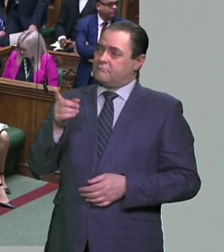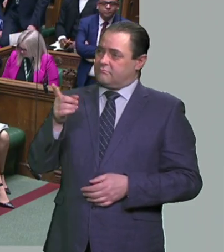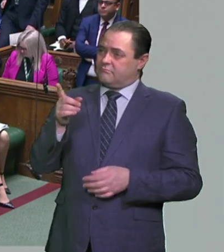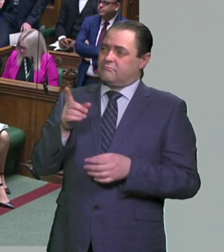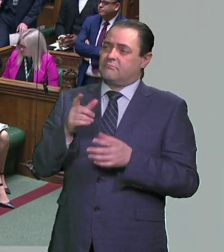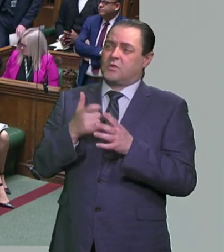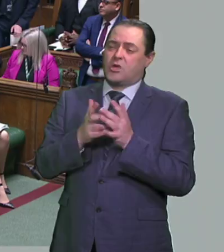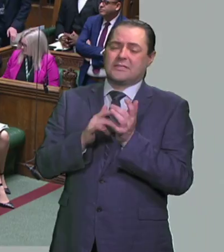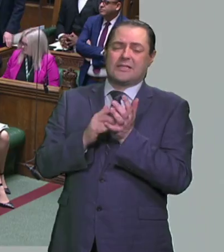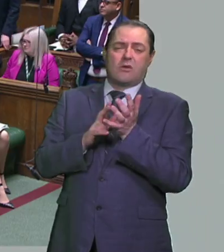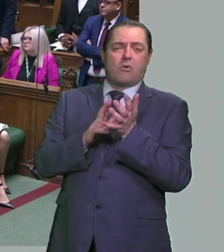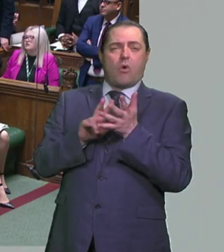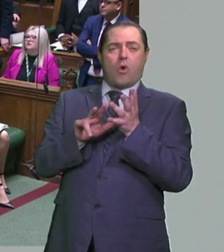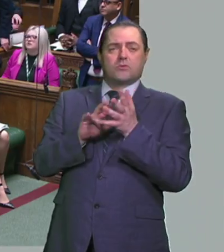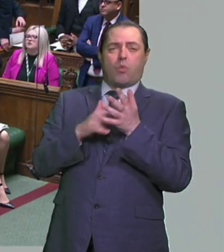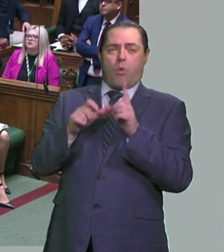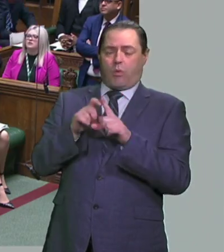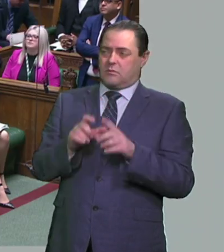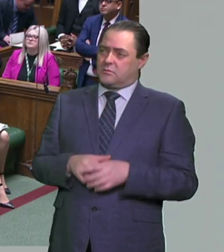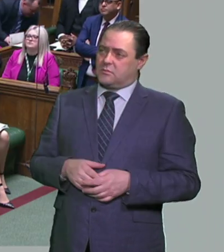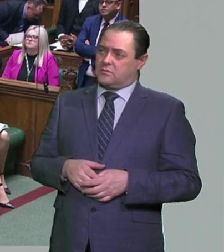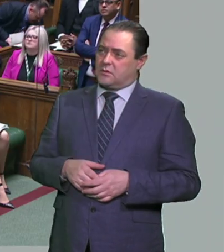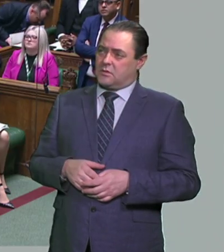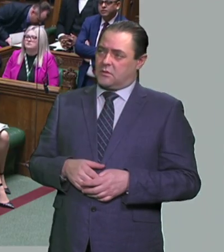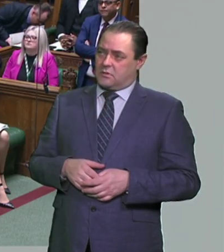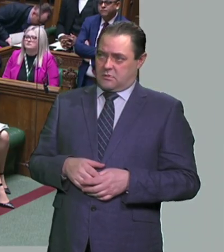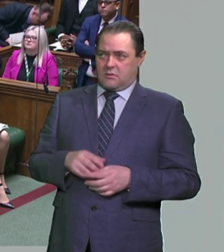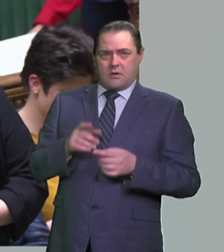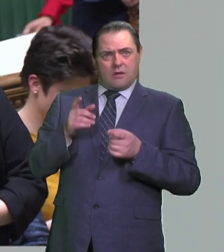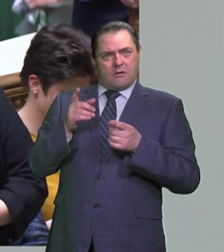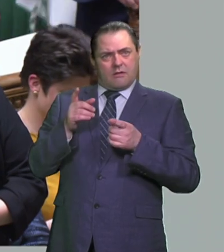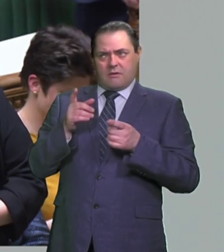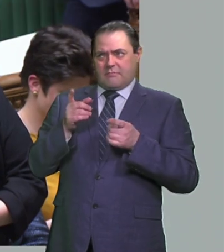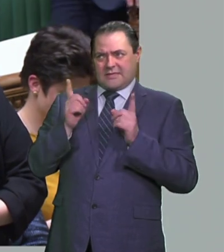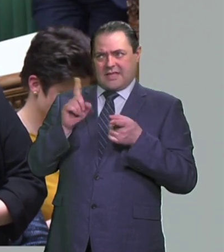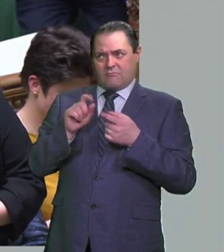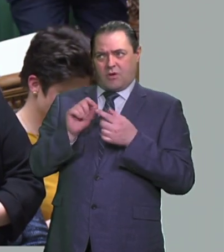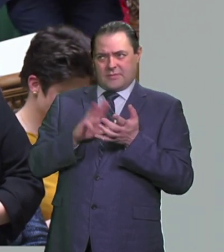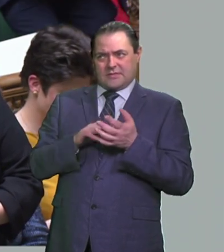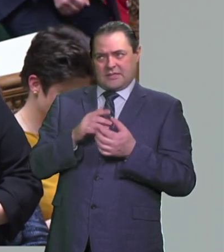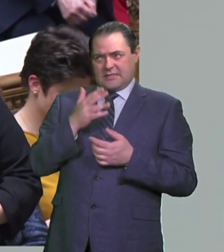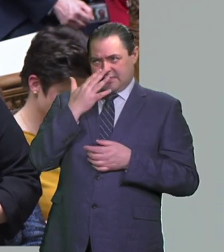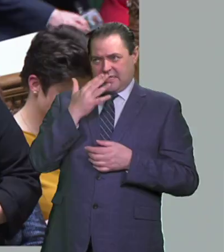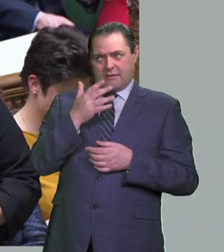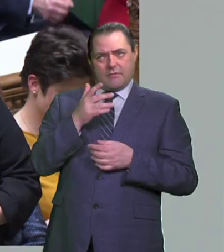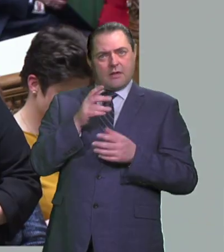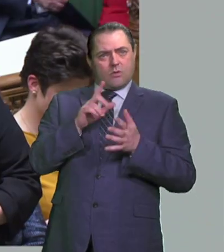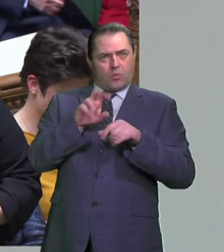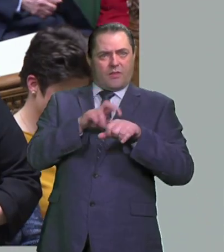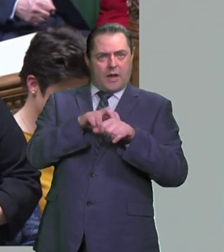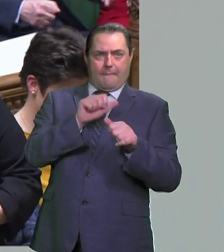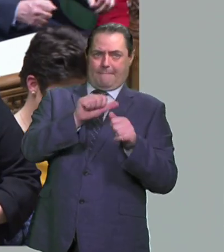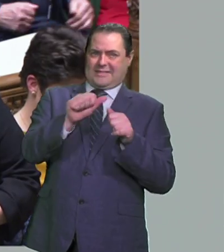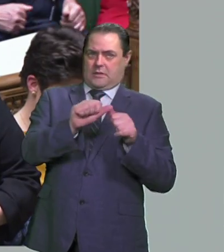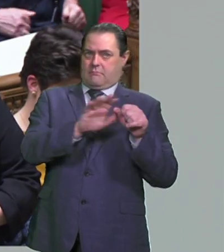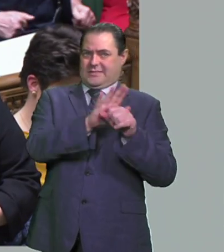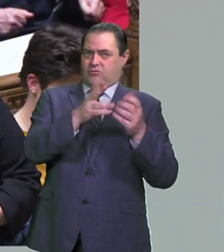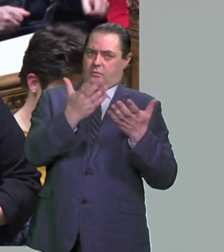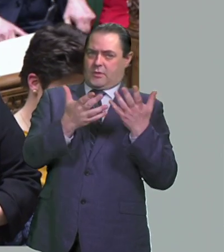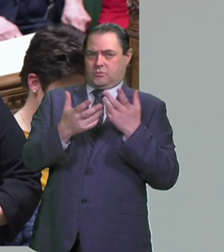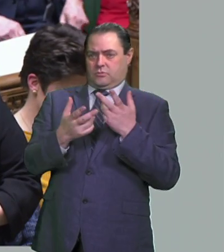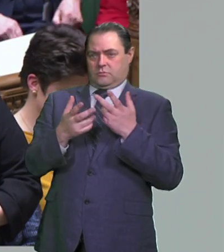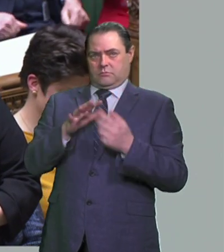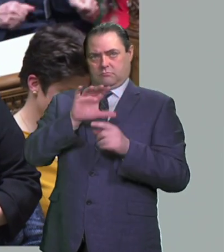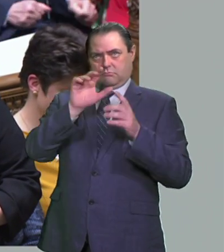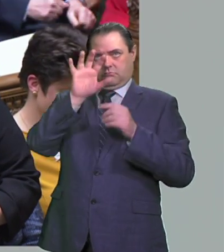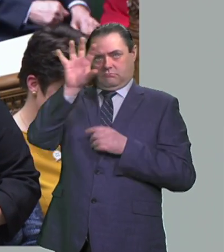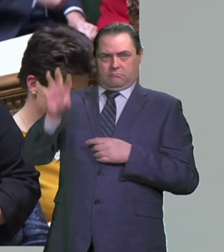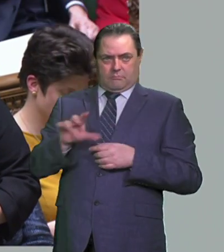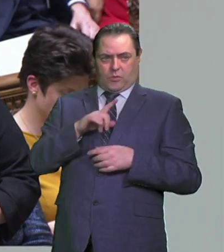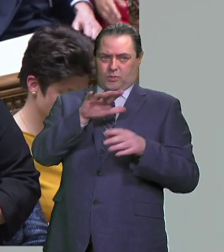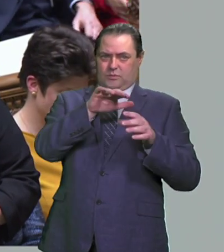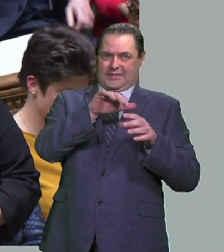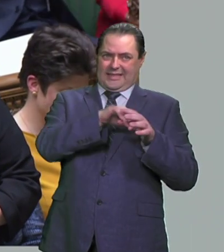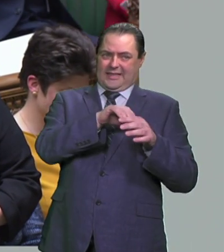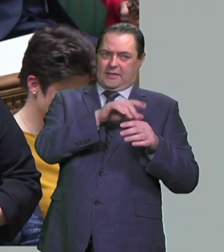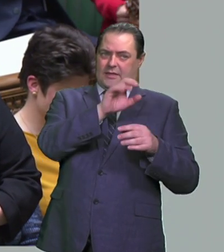By the Secretary of State’s and the Prime Minister’s own admission, Northern Ireland is in a better economic position than the rest of the UK because of its place in the European single market.